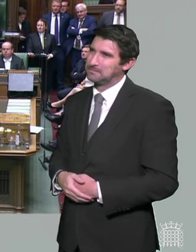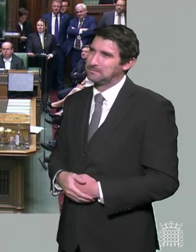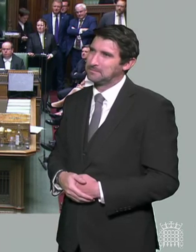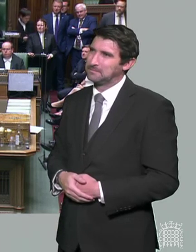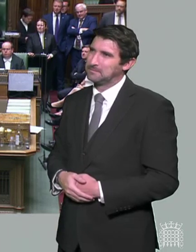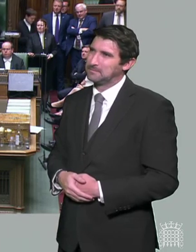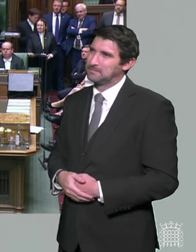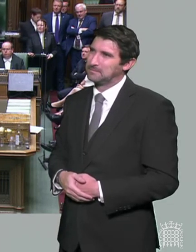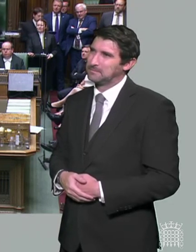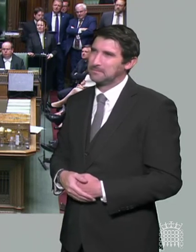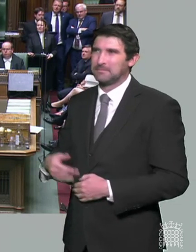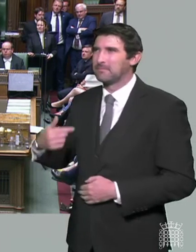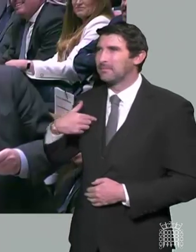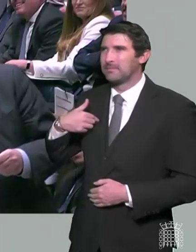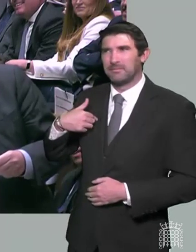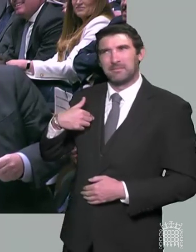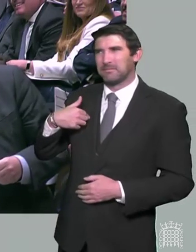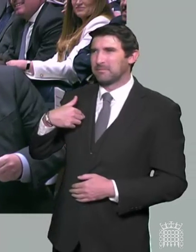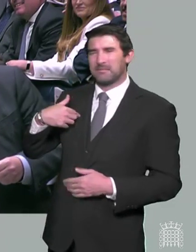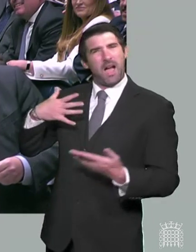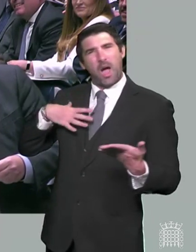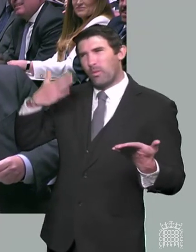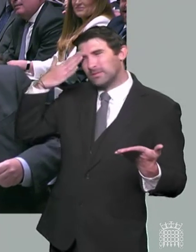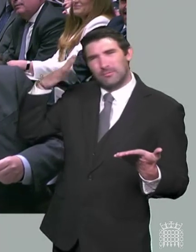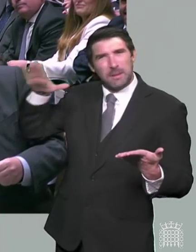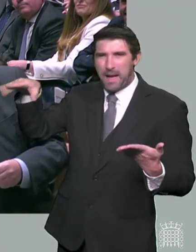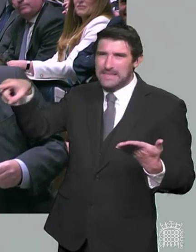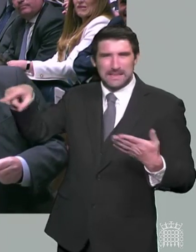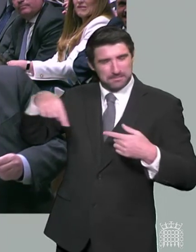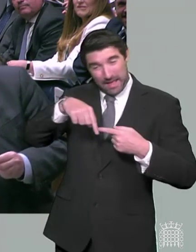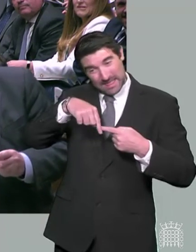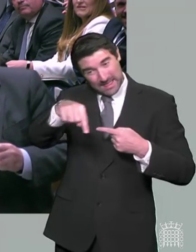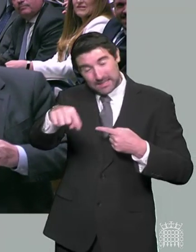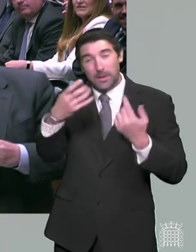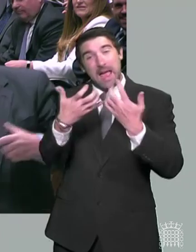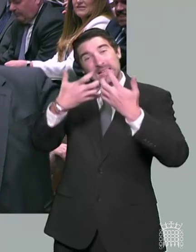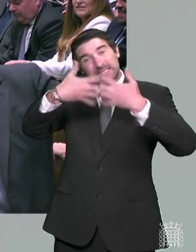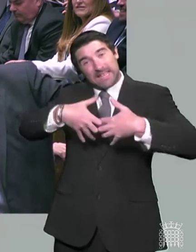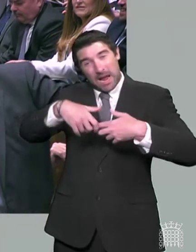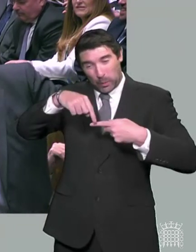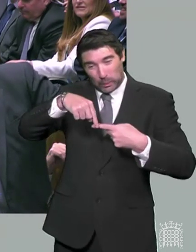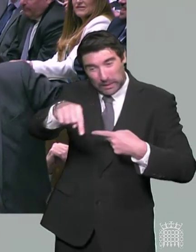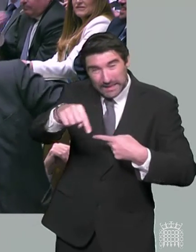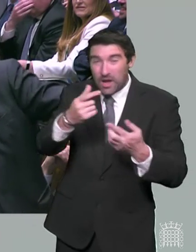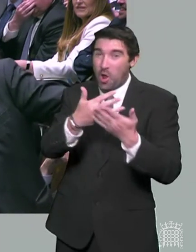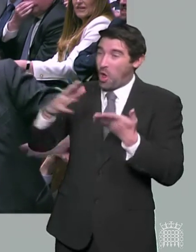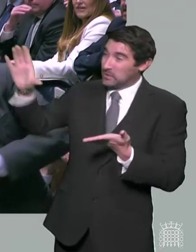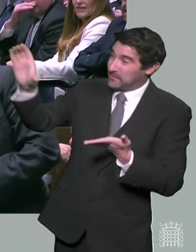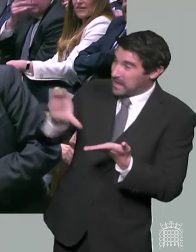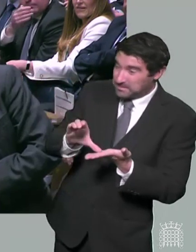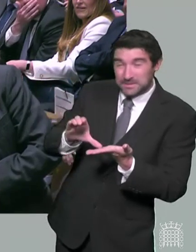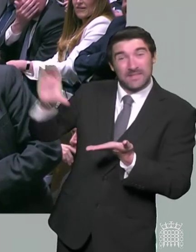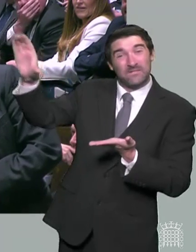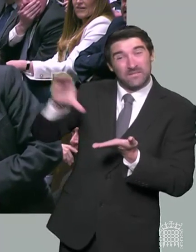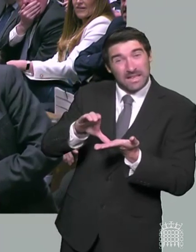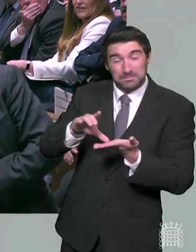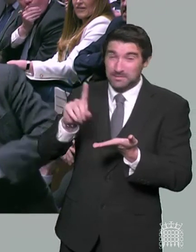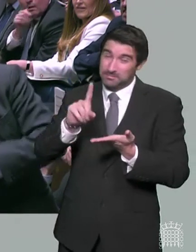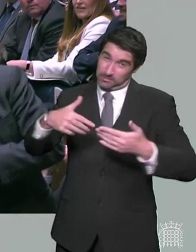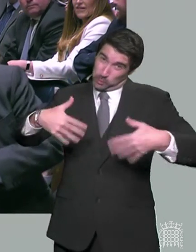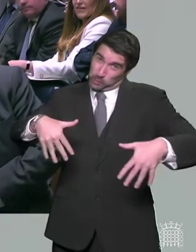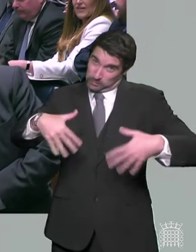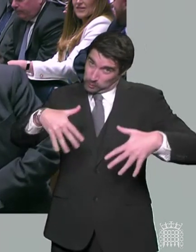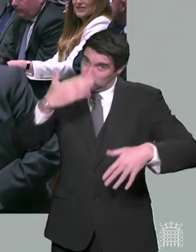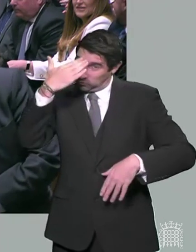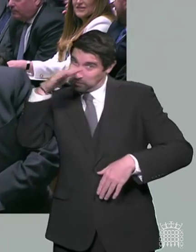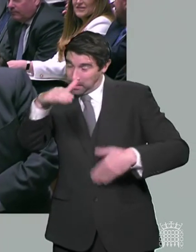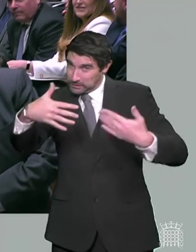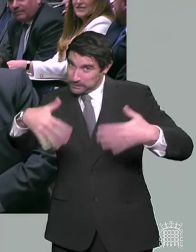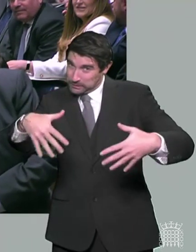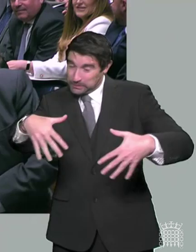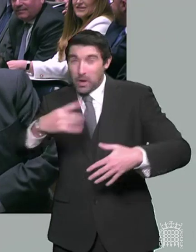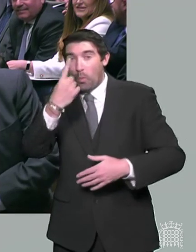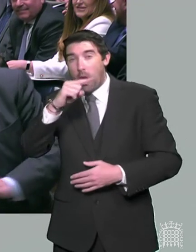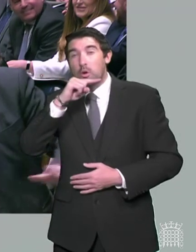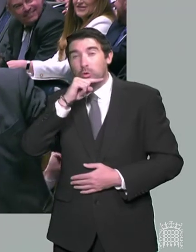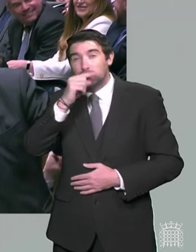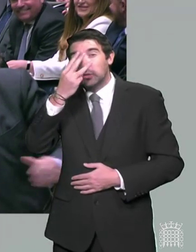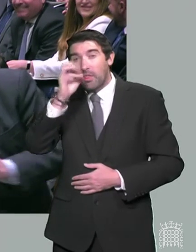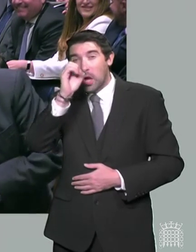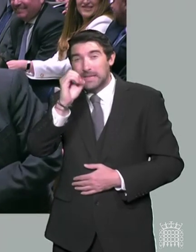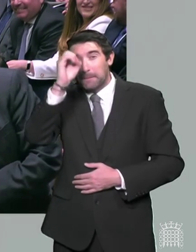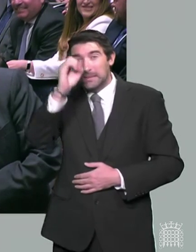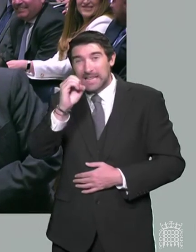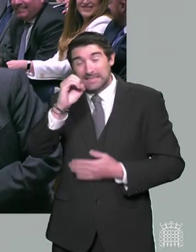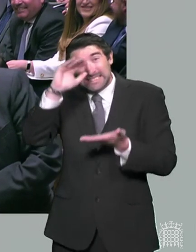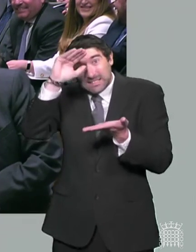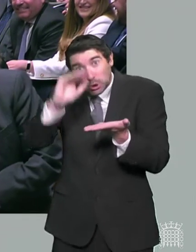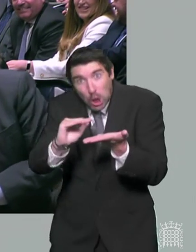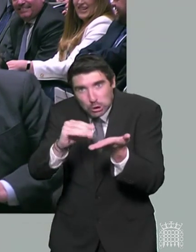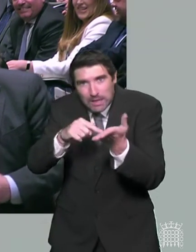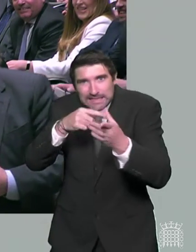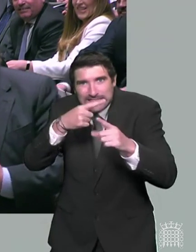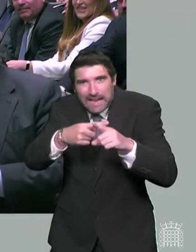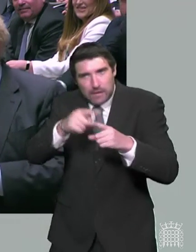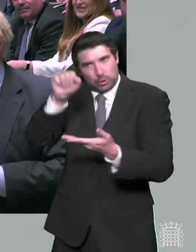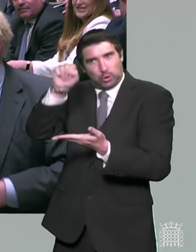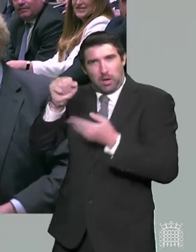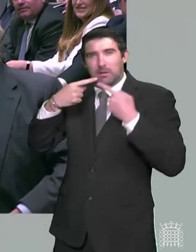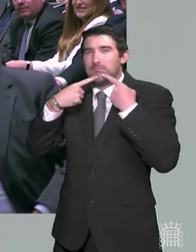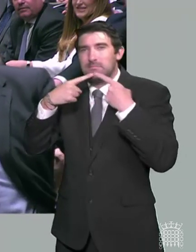I just reminded the House of what is happening in tech week in this country—the massive investment that is coming in, helped, by the way, by the 130% super deduction for business investment that my right honourable Friend the Chancellor has put in.